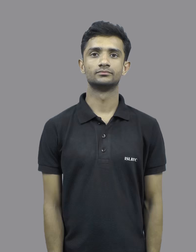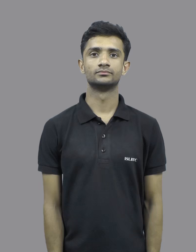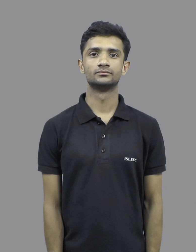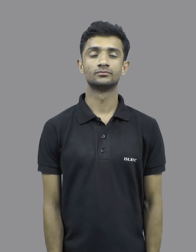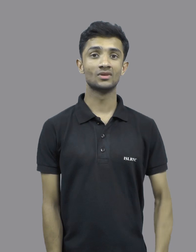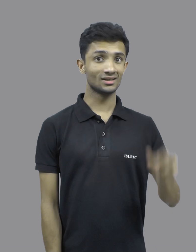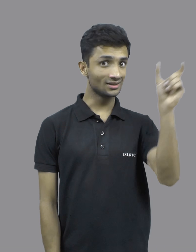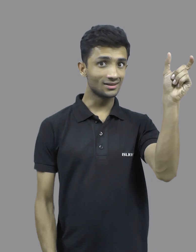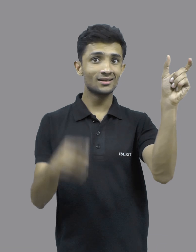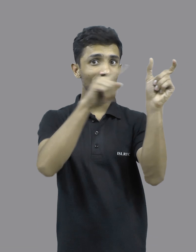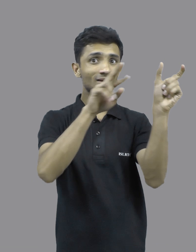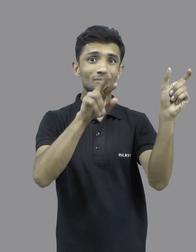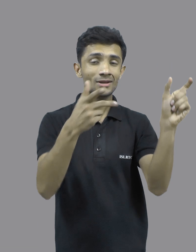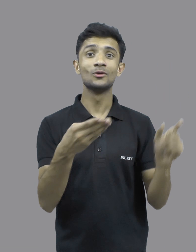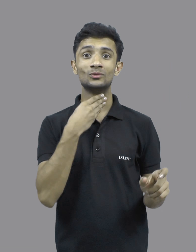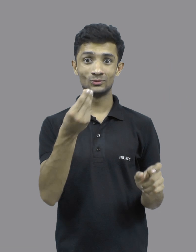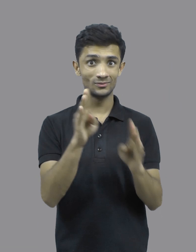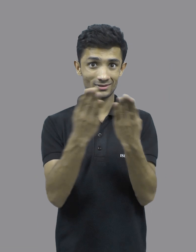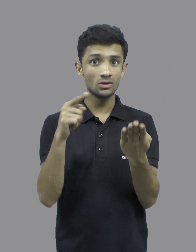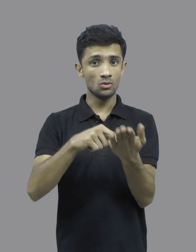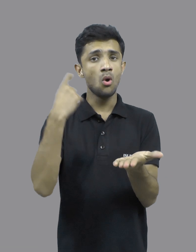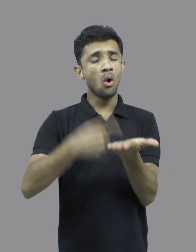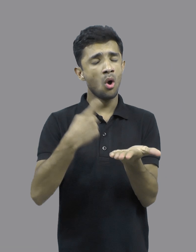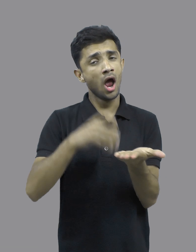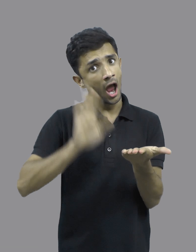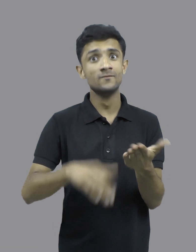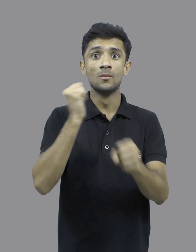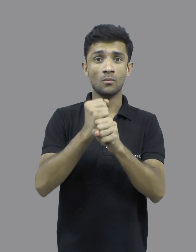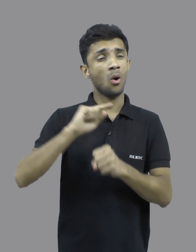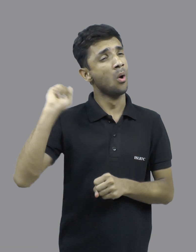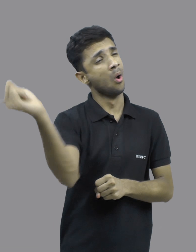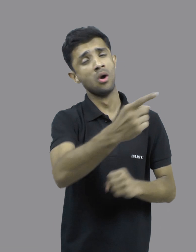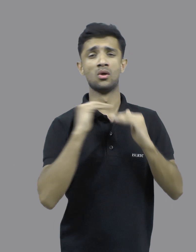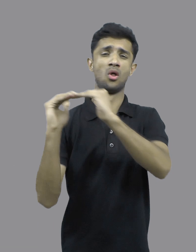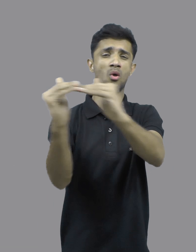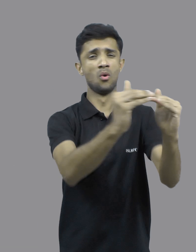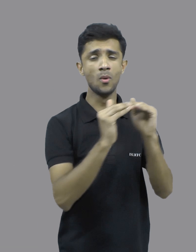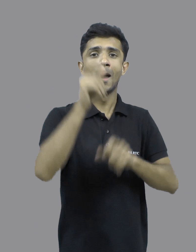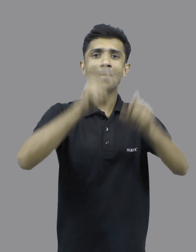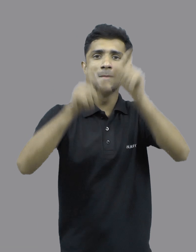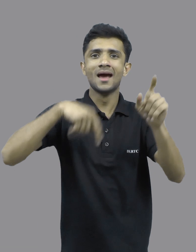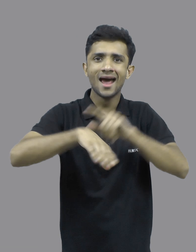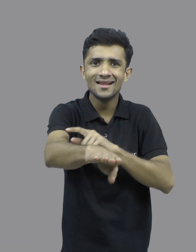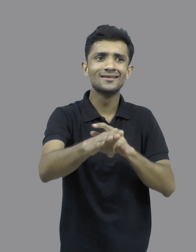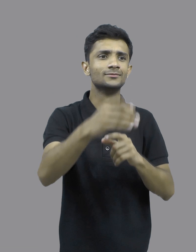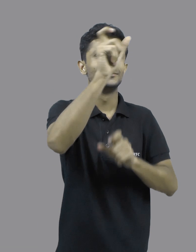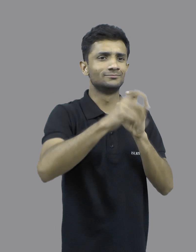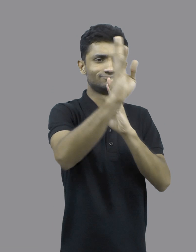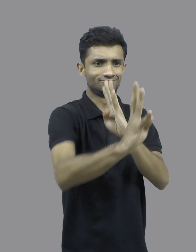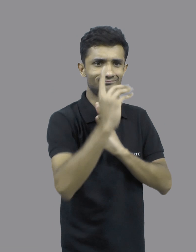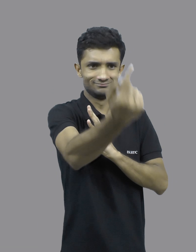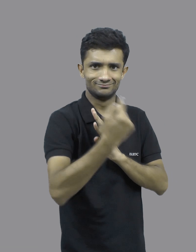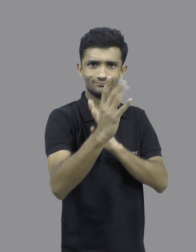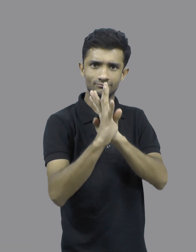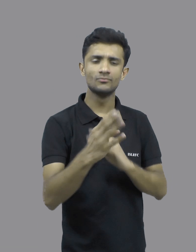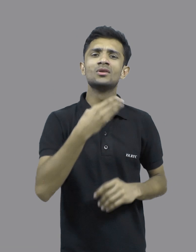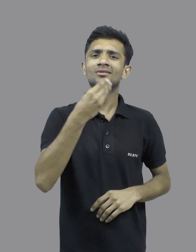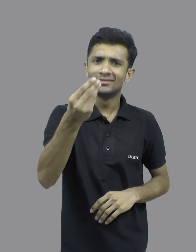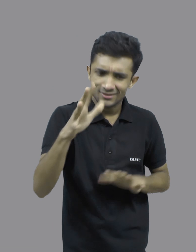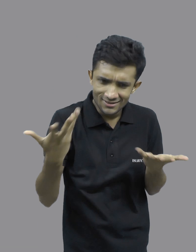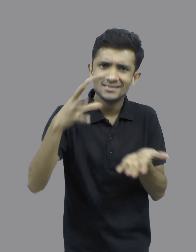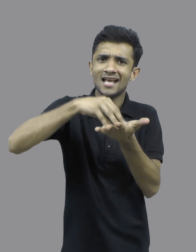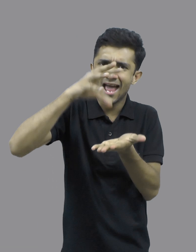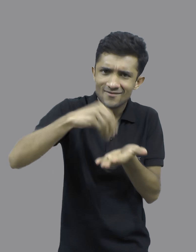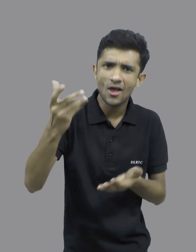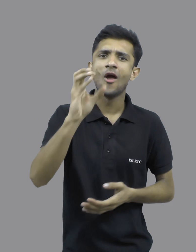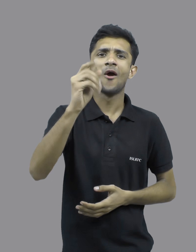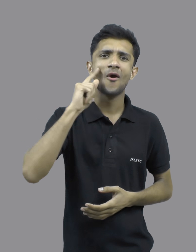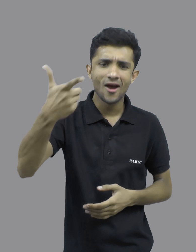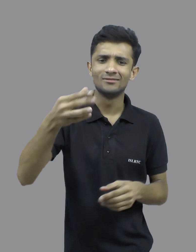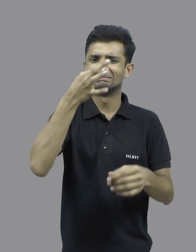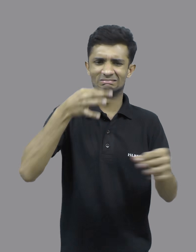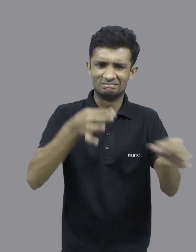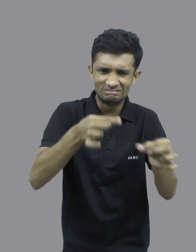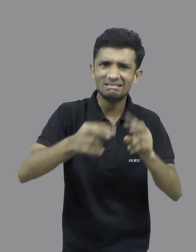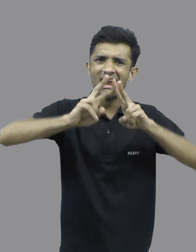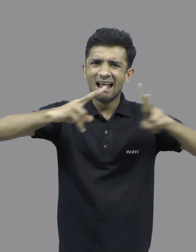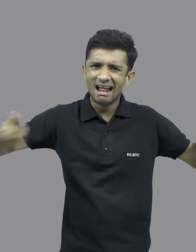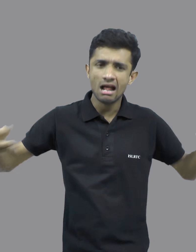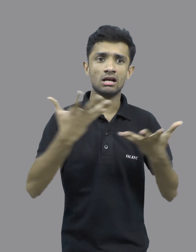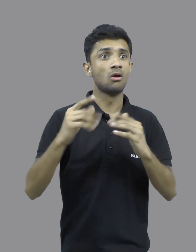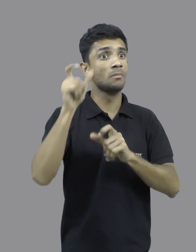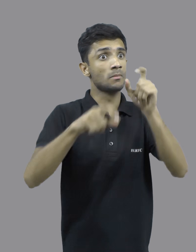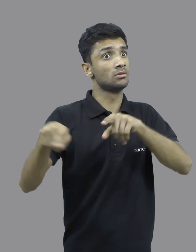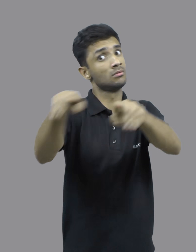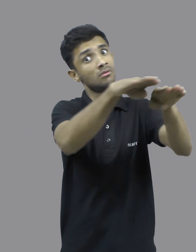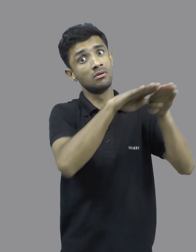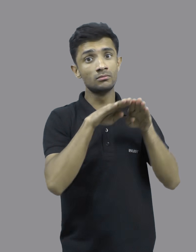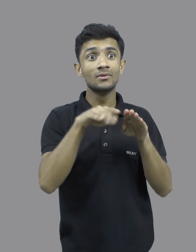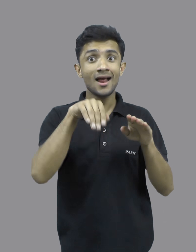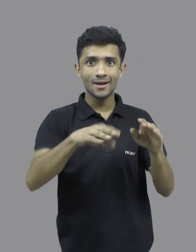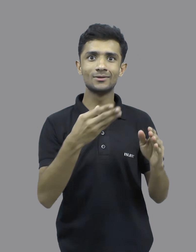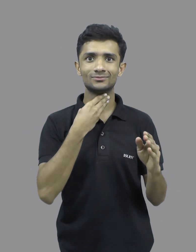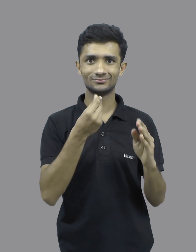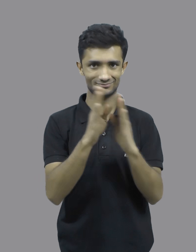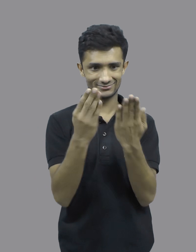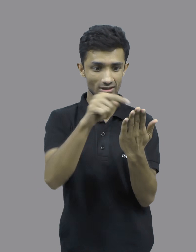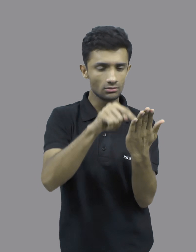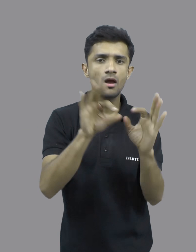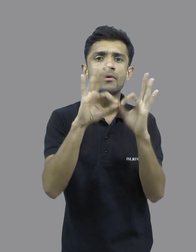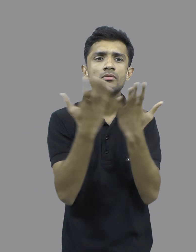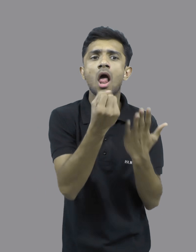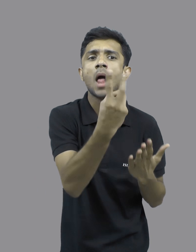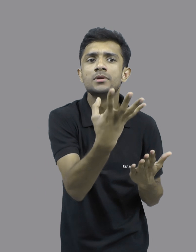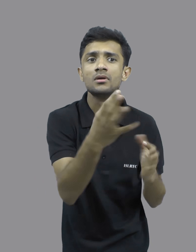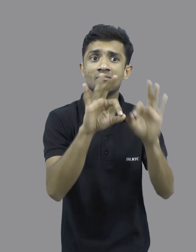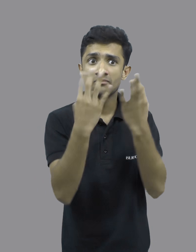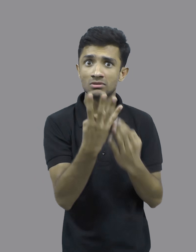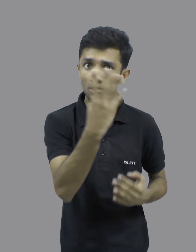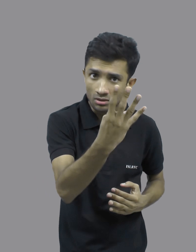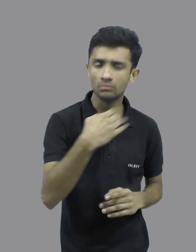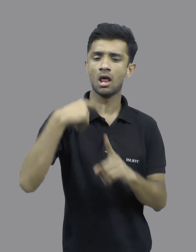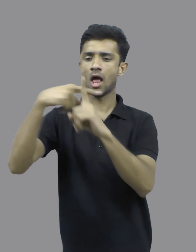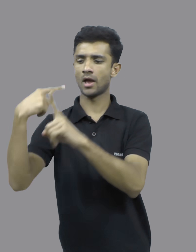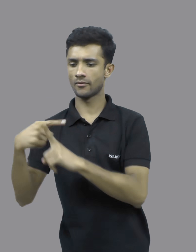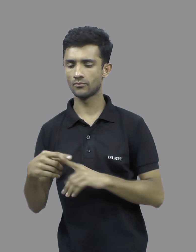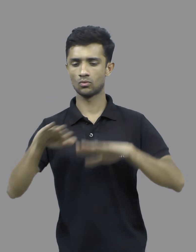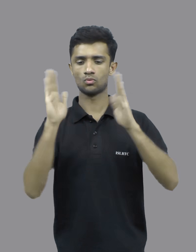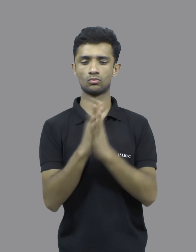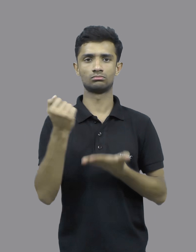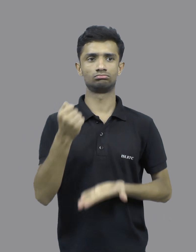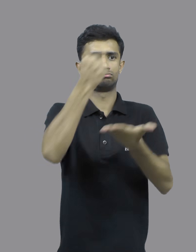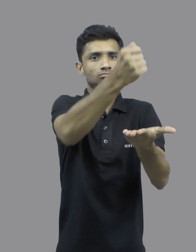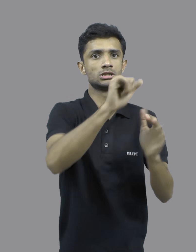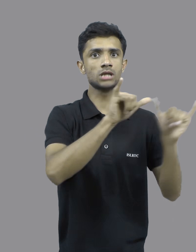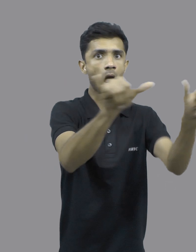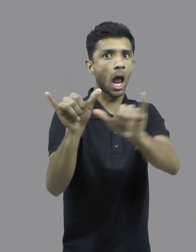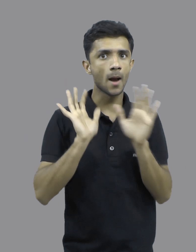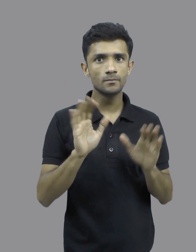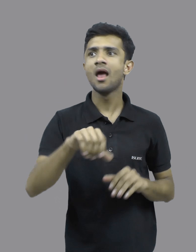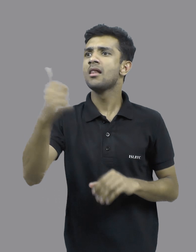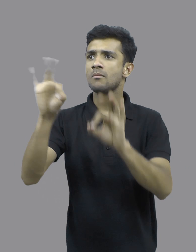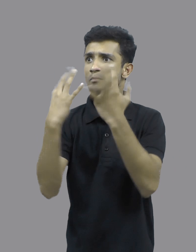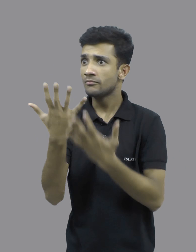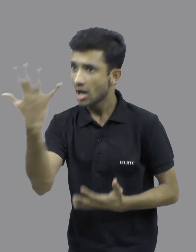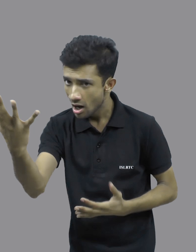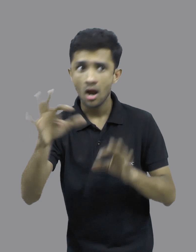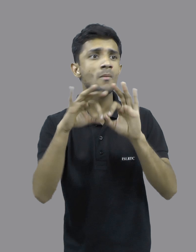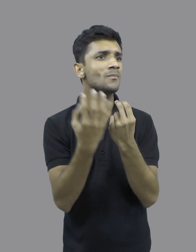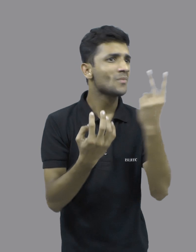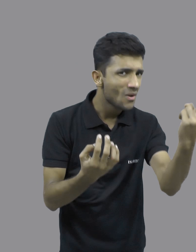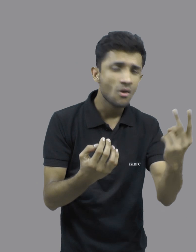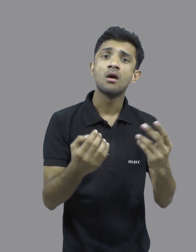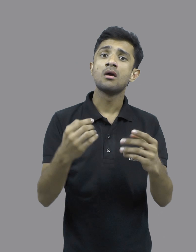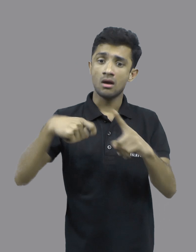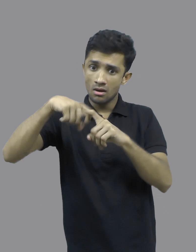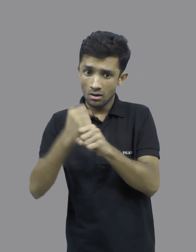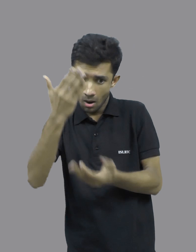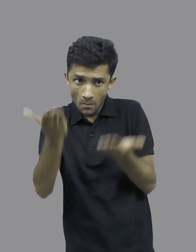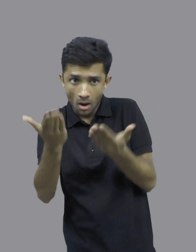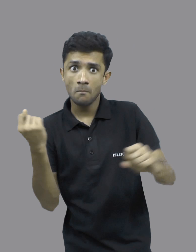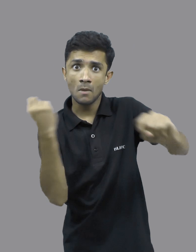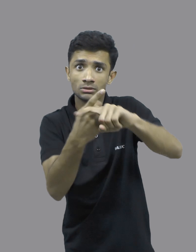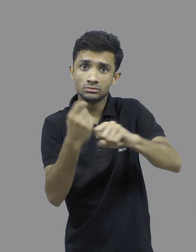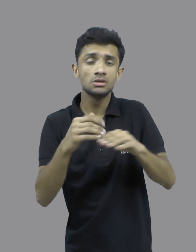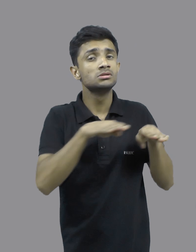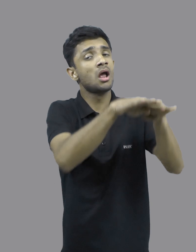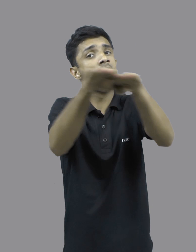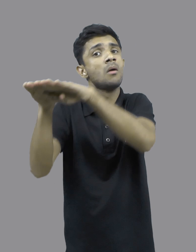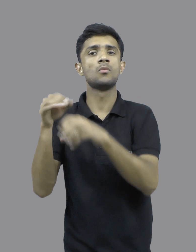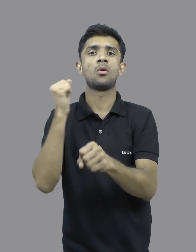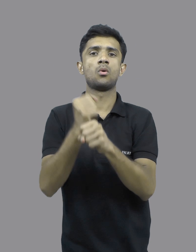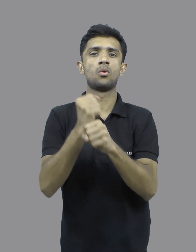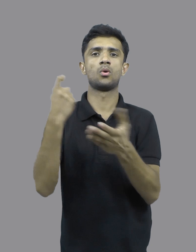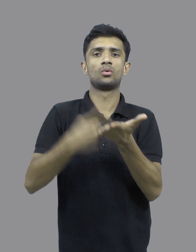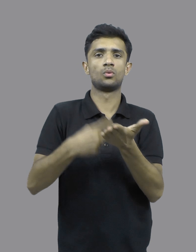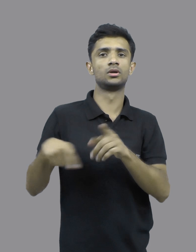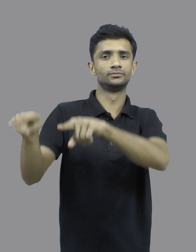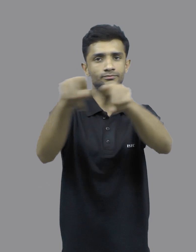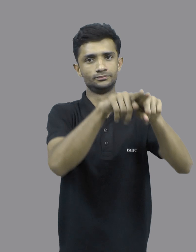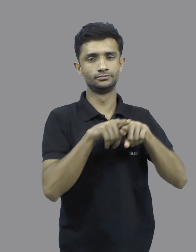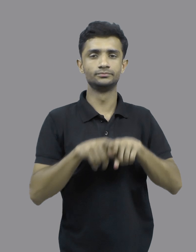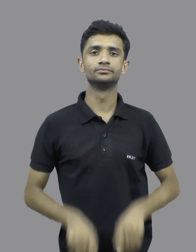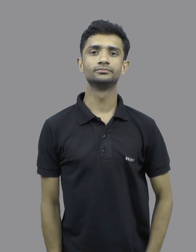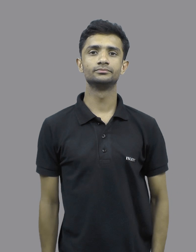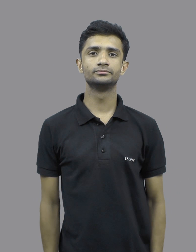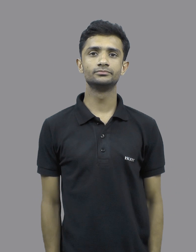Ration (Explaination)